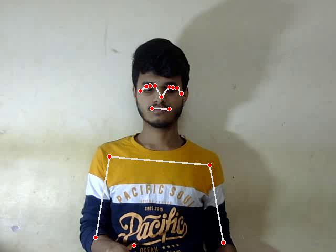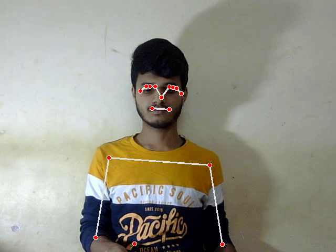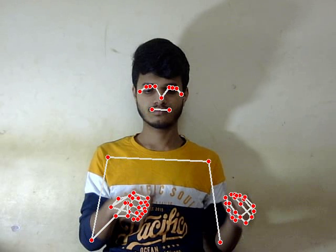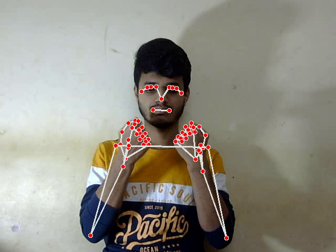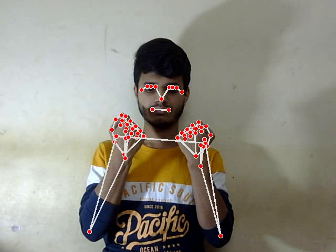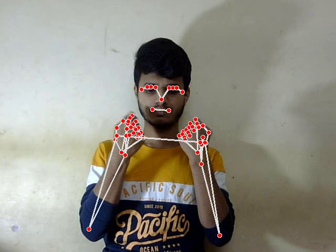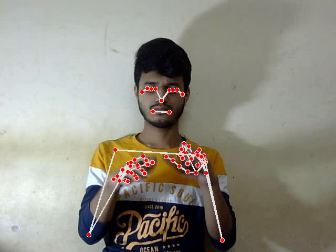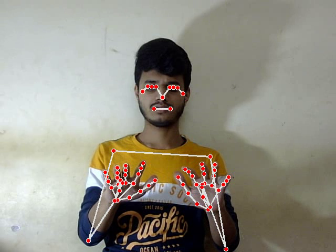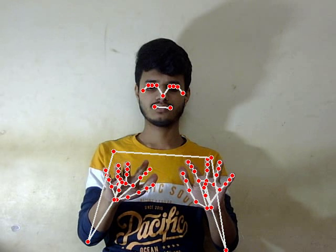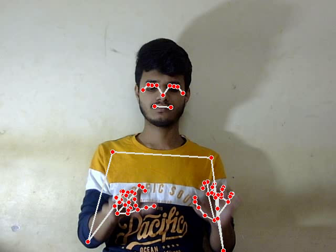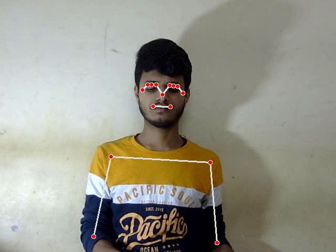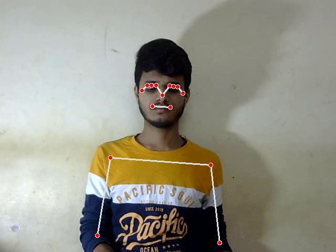finish